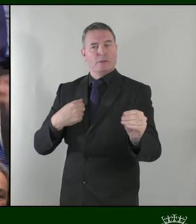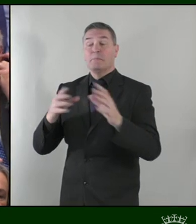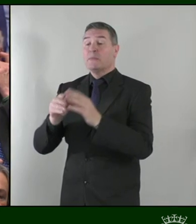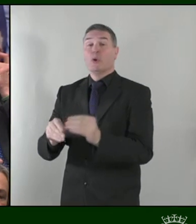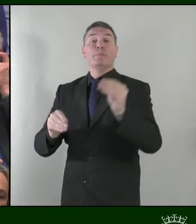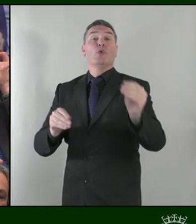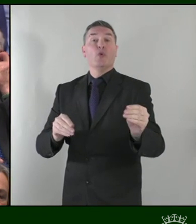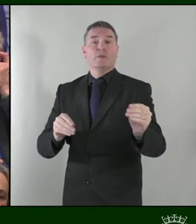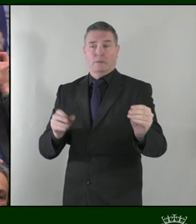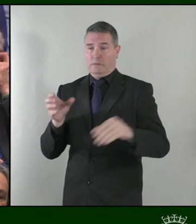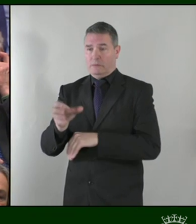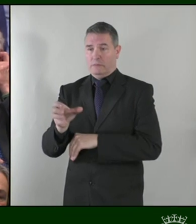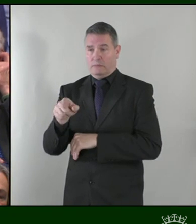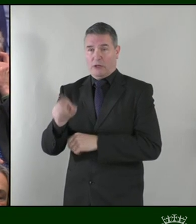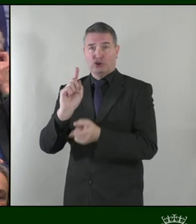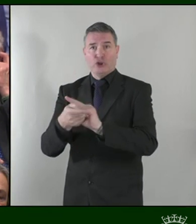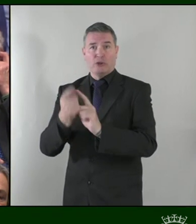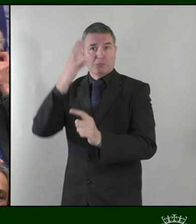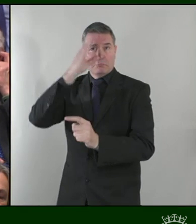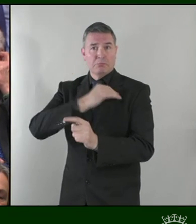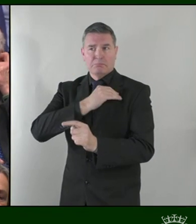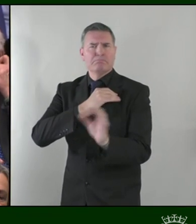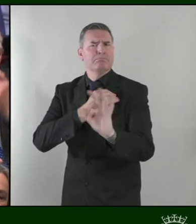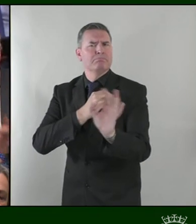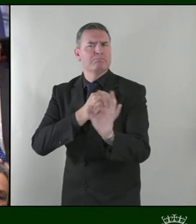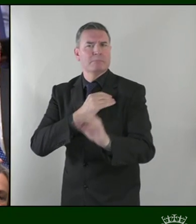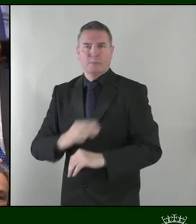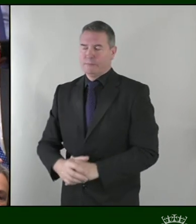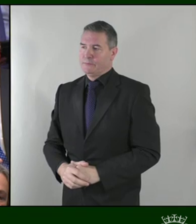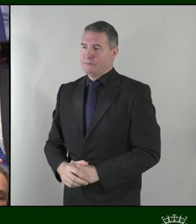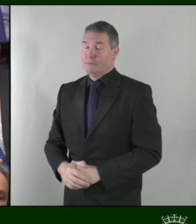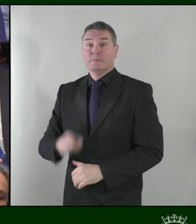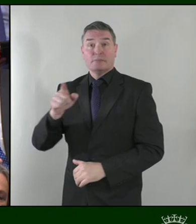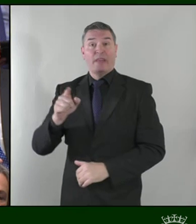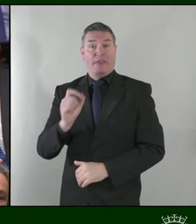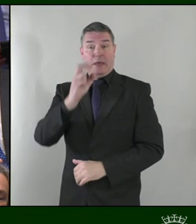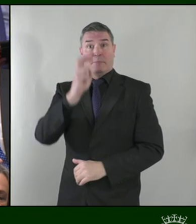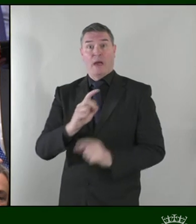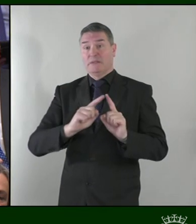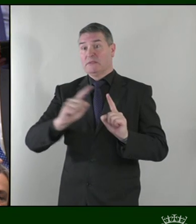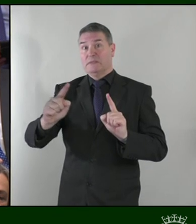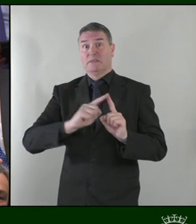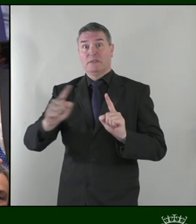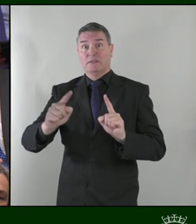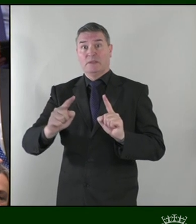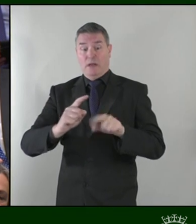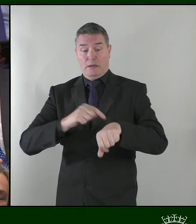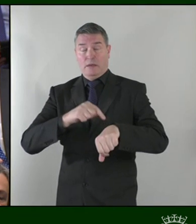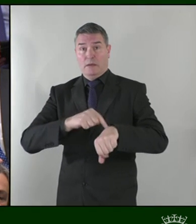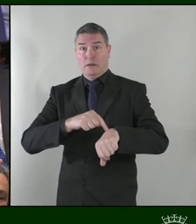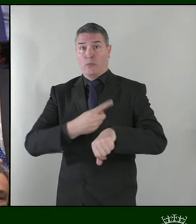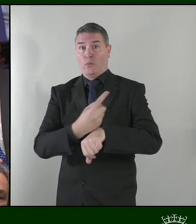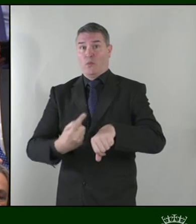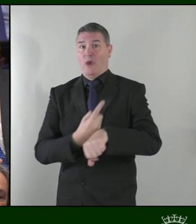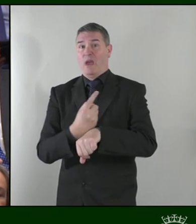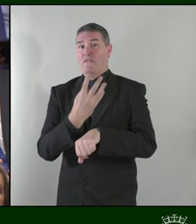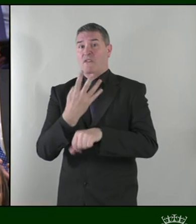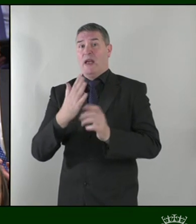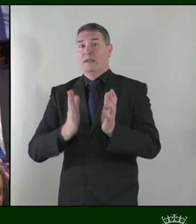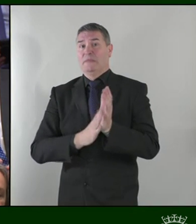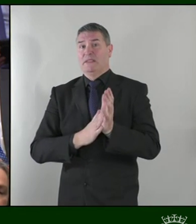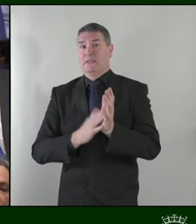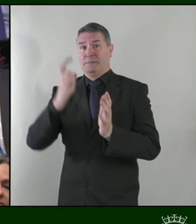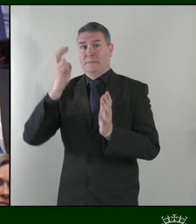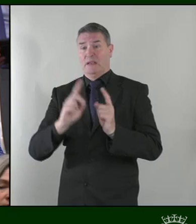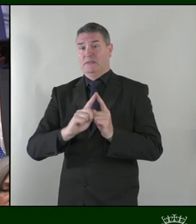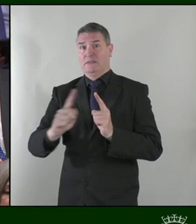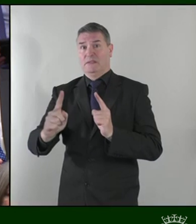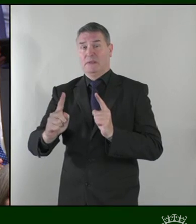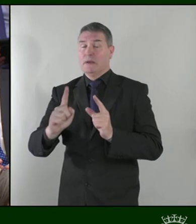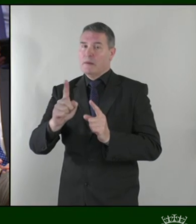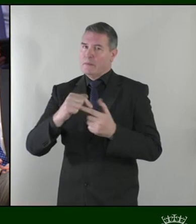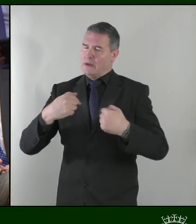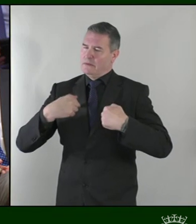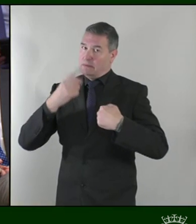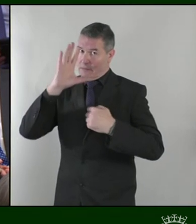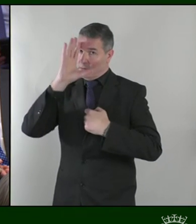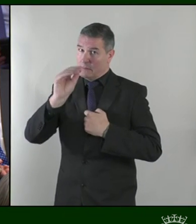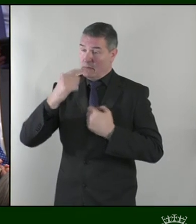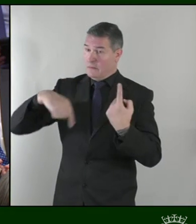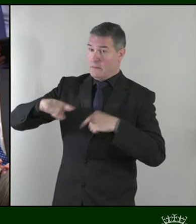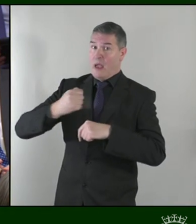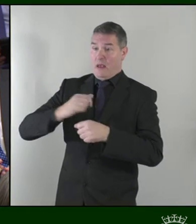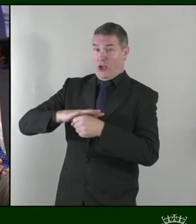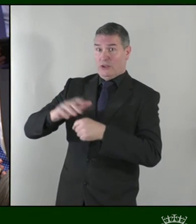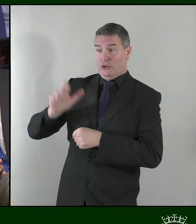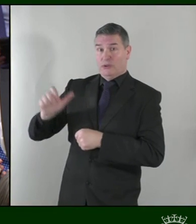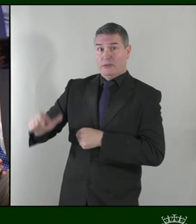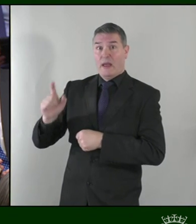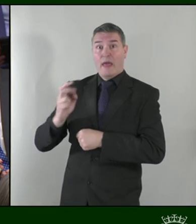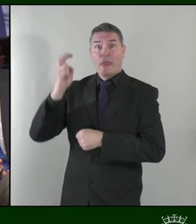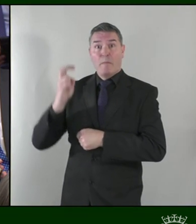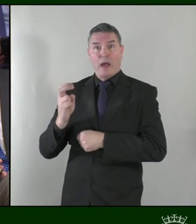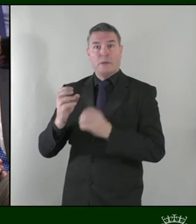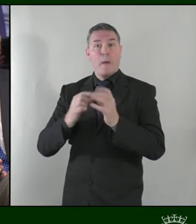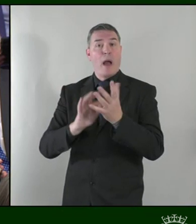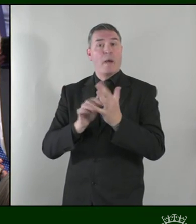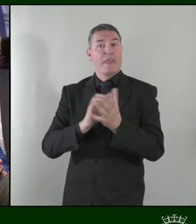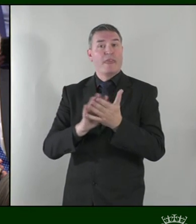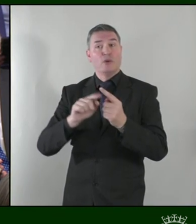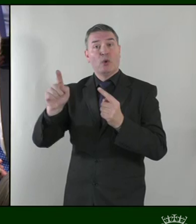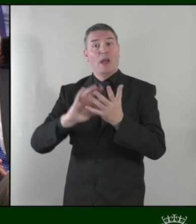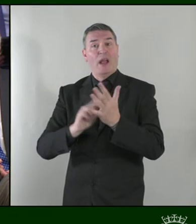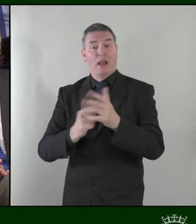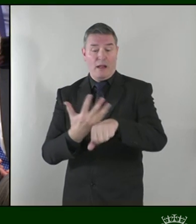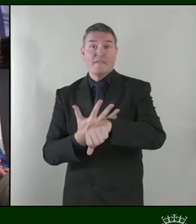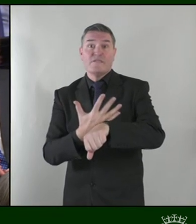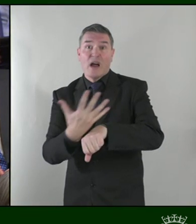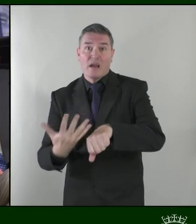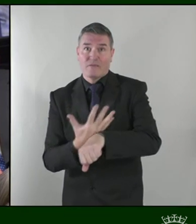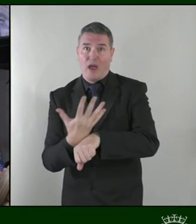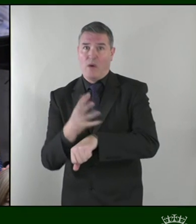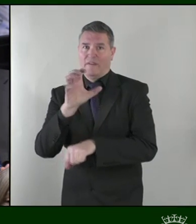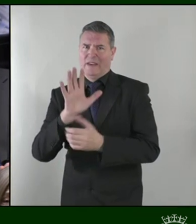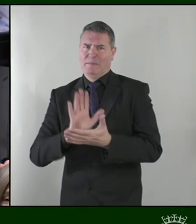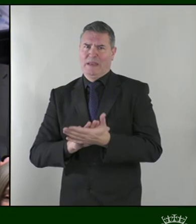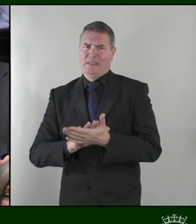No notice has ever been given of that change. The next bus from Caernarfon to Rhyl takes 1 hour 44 minutes, or in a case in point in the constituency of my right honourable Friend the Member for Dwyfor Meirionnydd, the bus from Barmouth to Rhyl takes 5 hours 15 minutes.